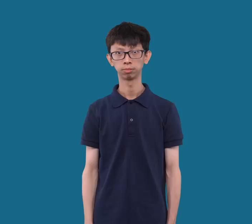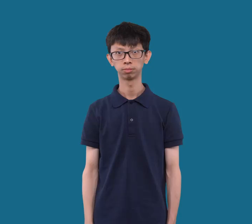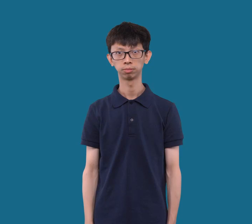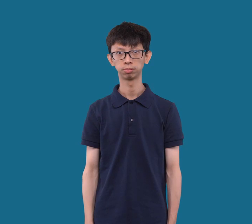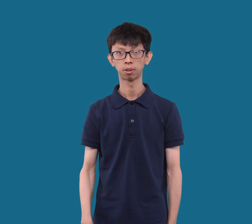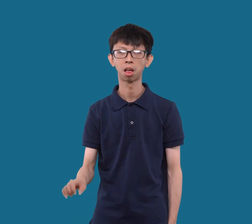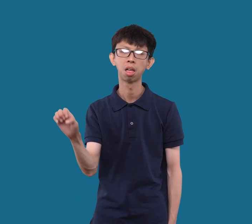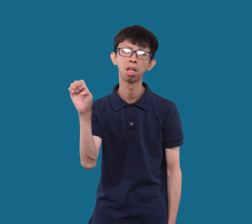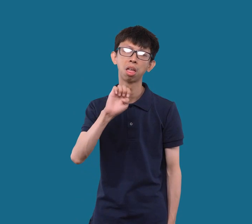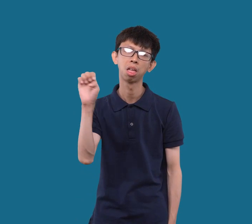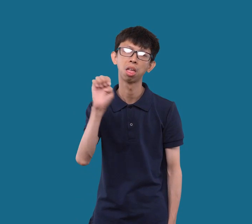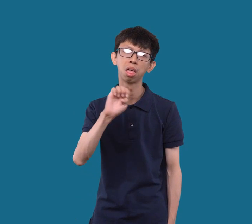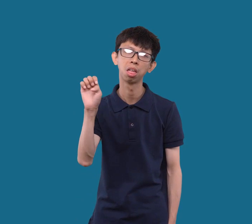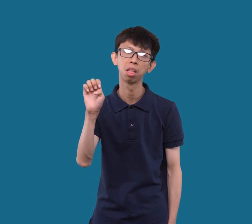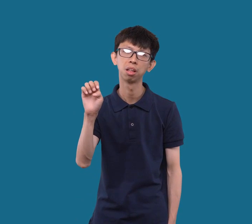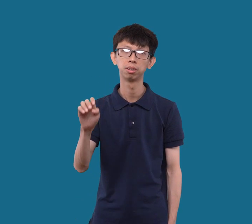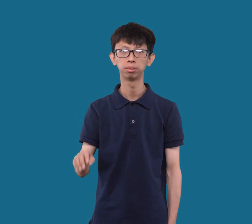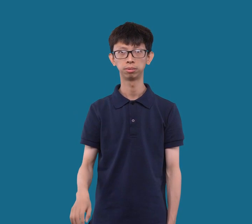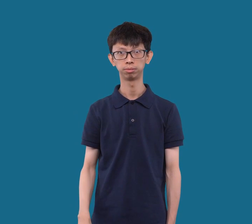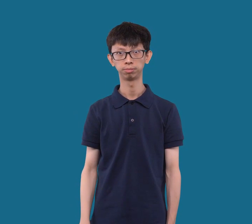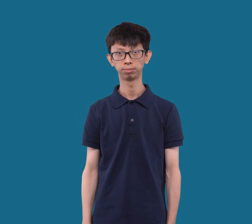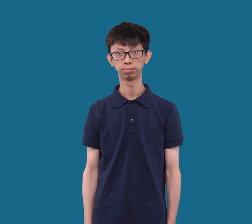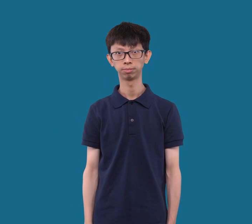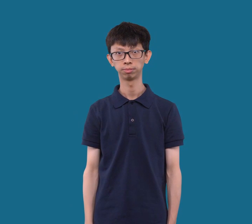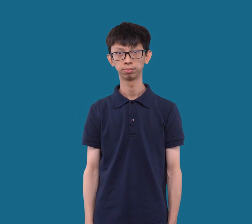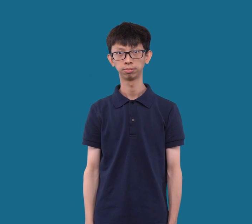ế ẩm